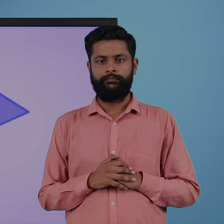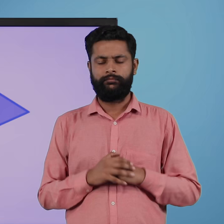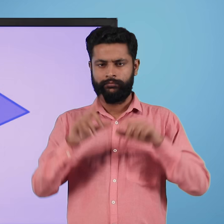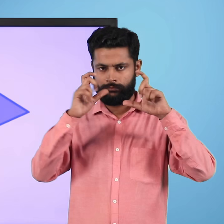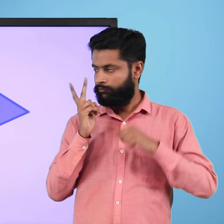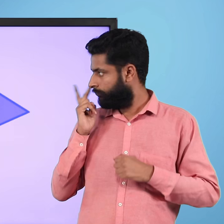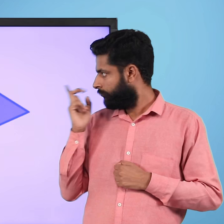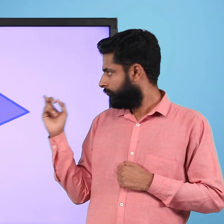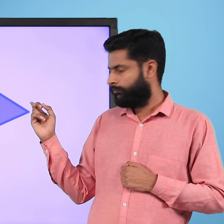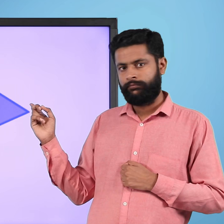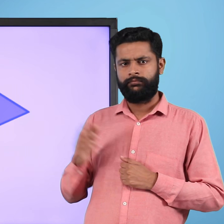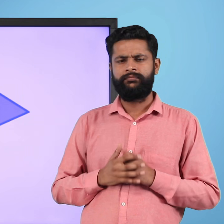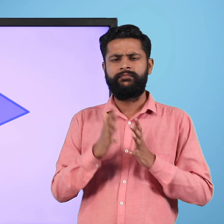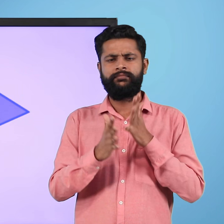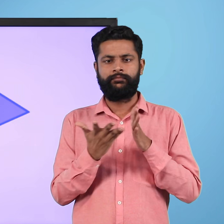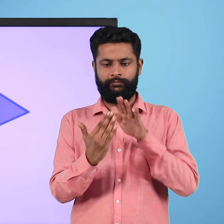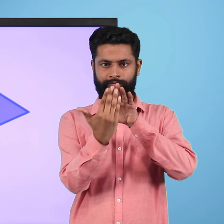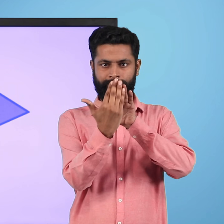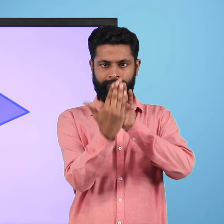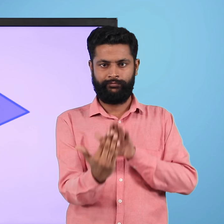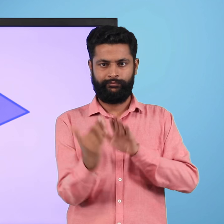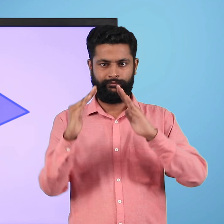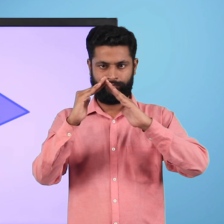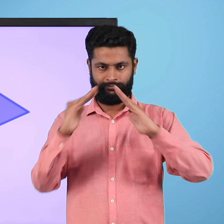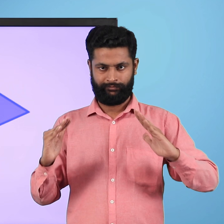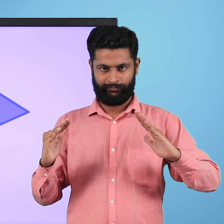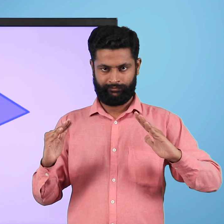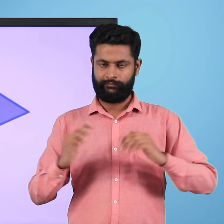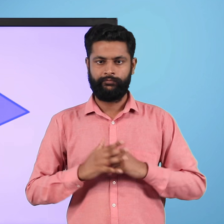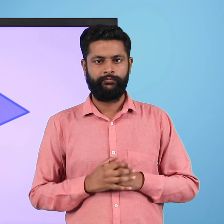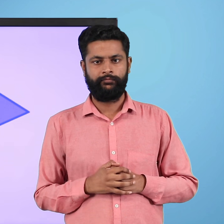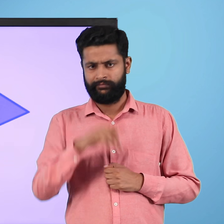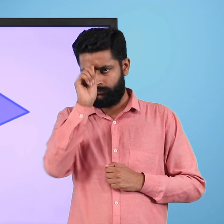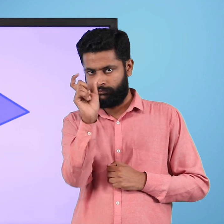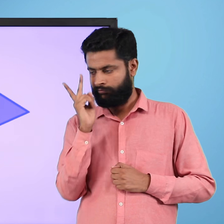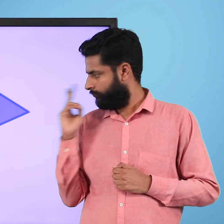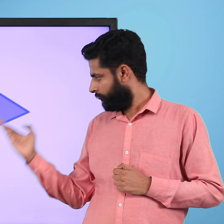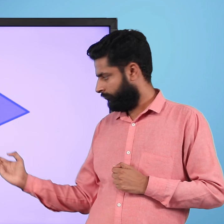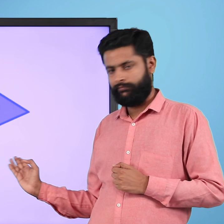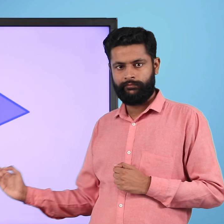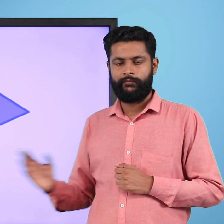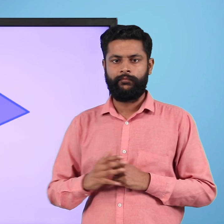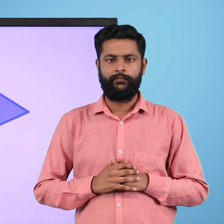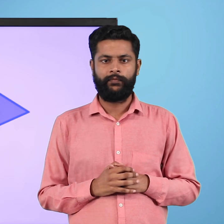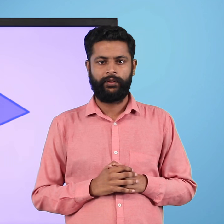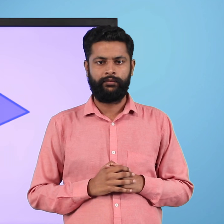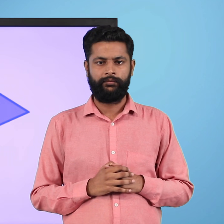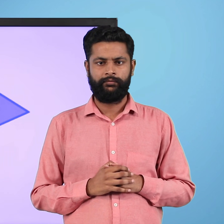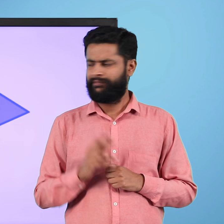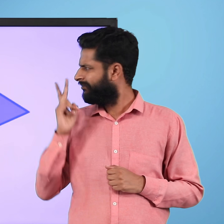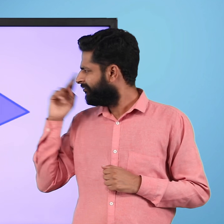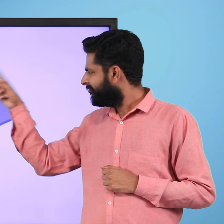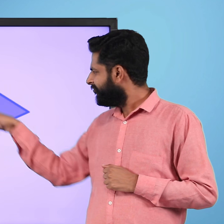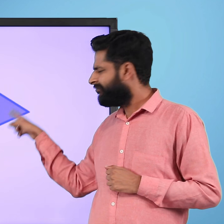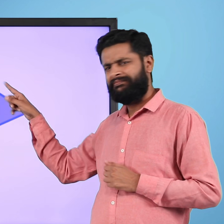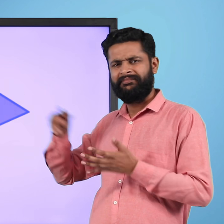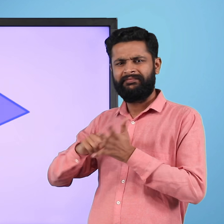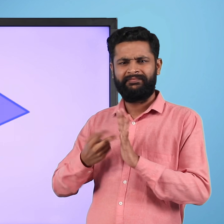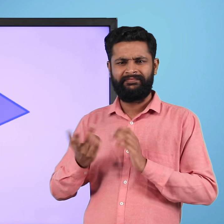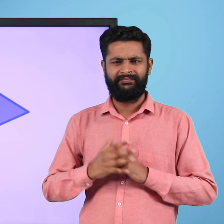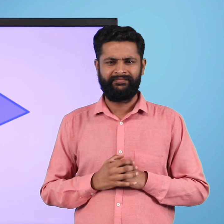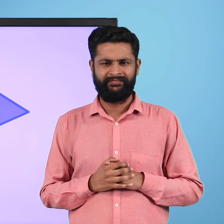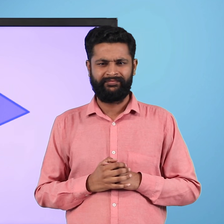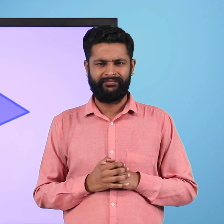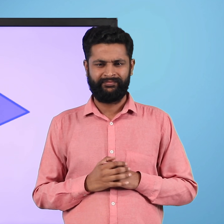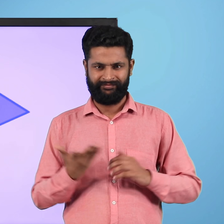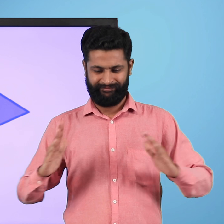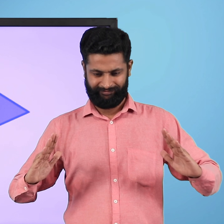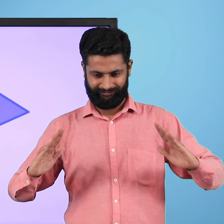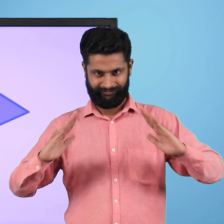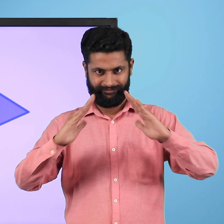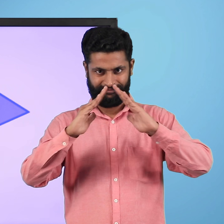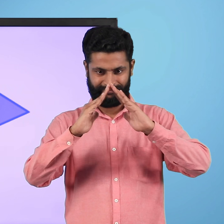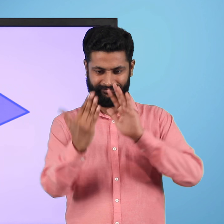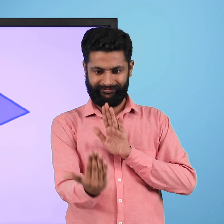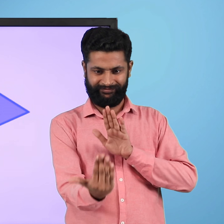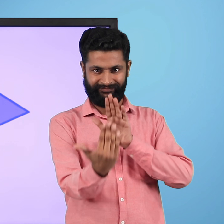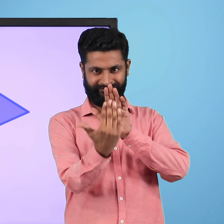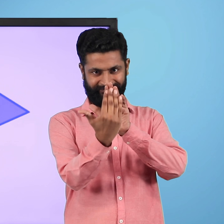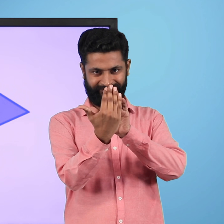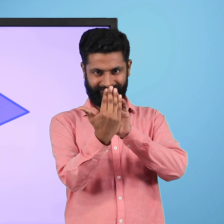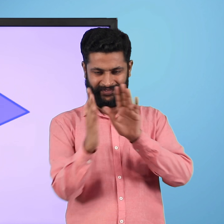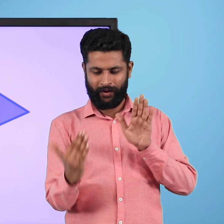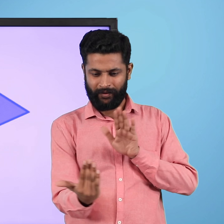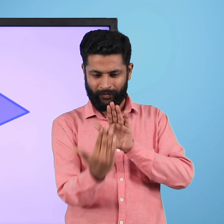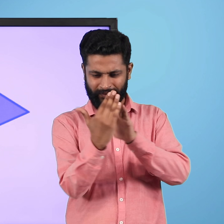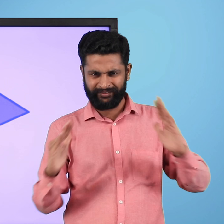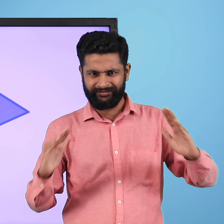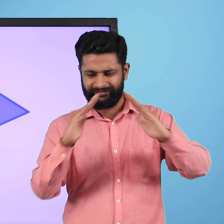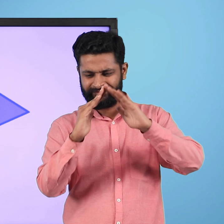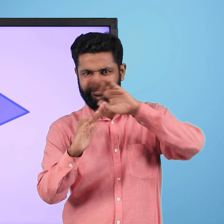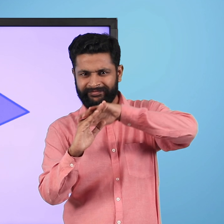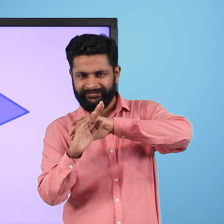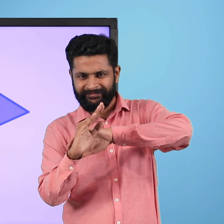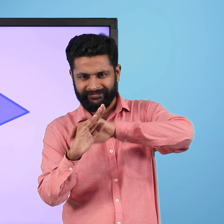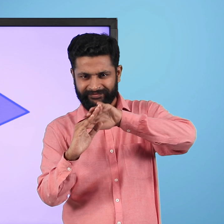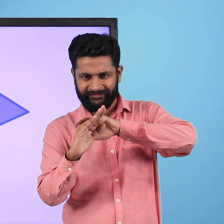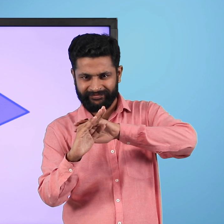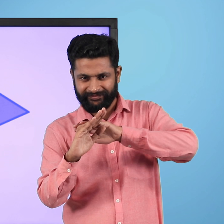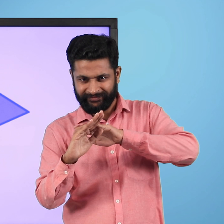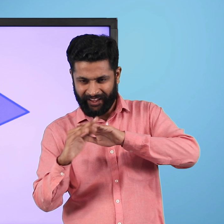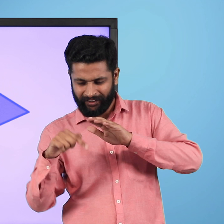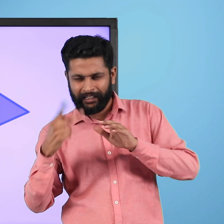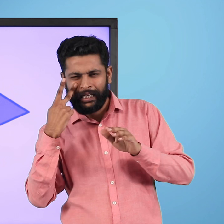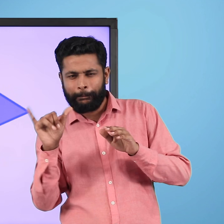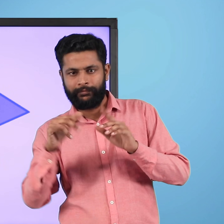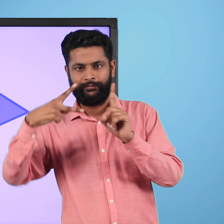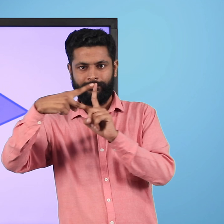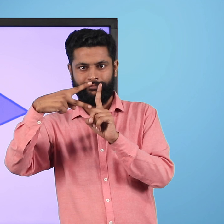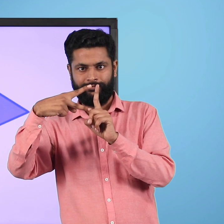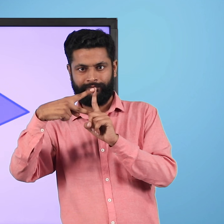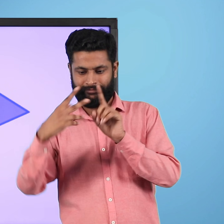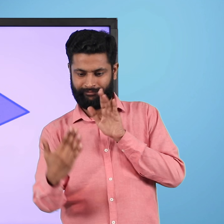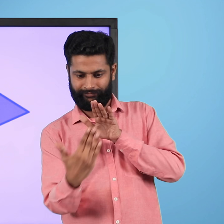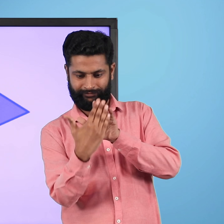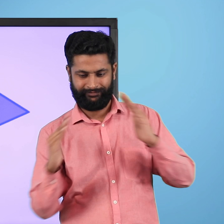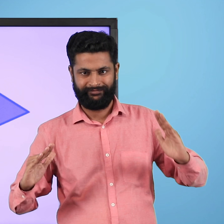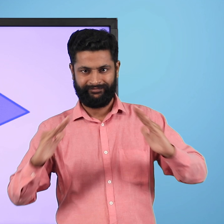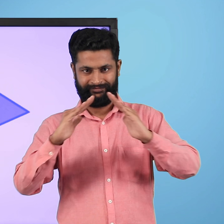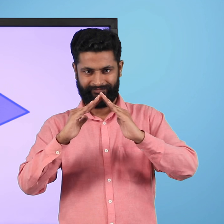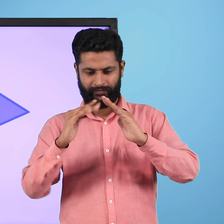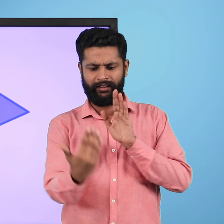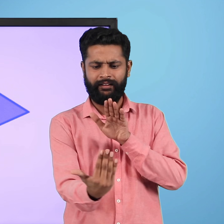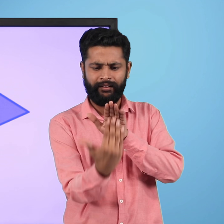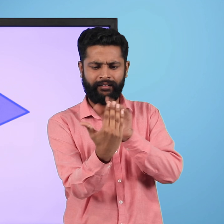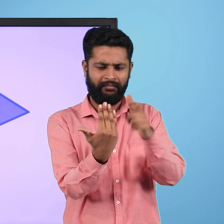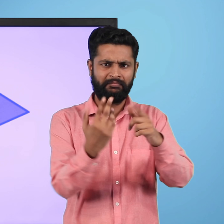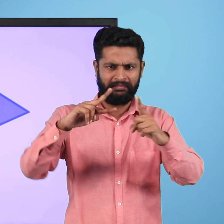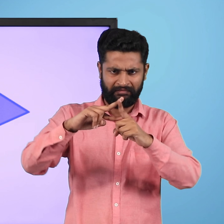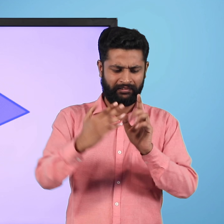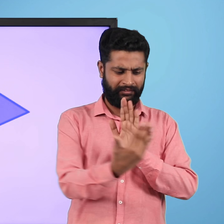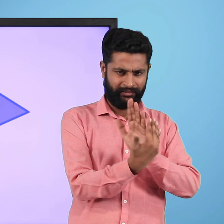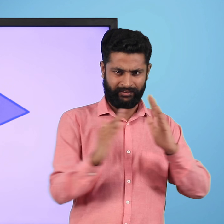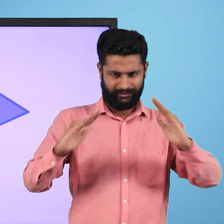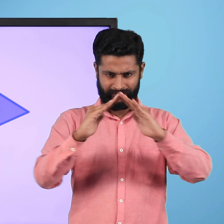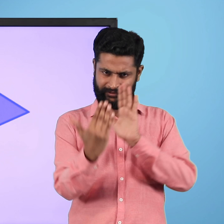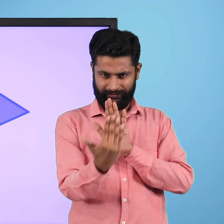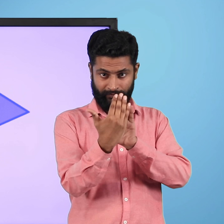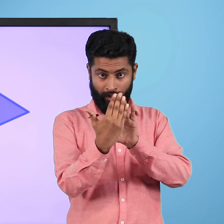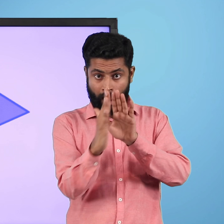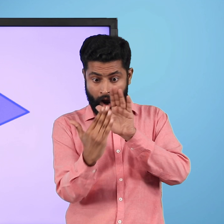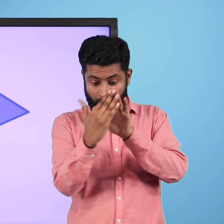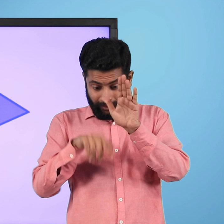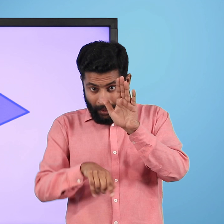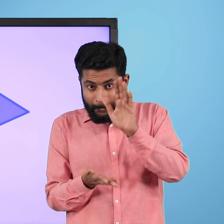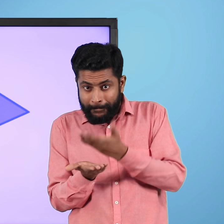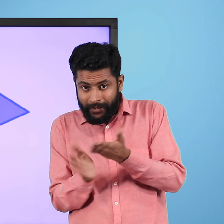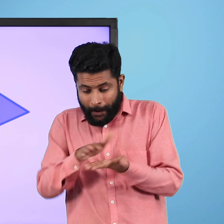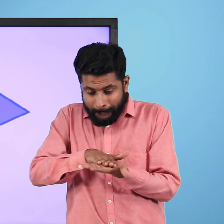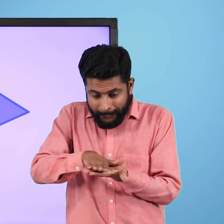Pyramid. This sign means pyramid. A pyramid is the shape with a single base. The other faces are triangles. For example, in this pyramid, the base is the square